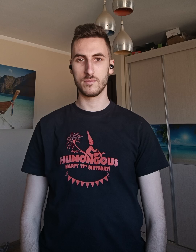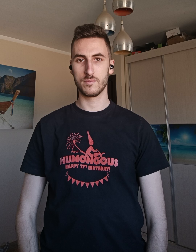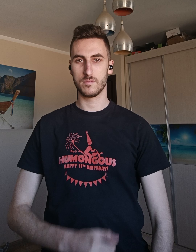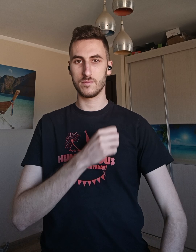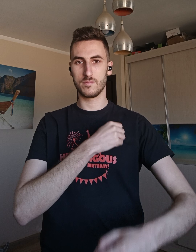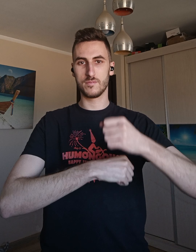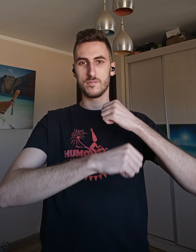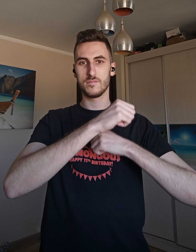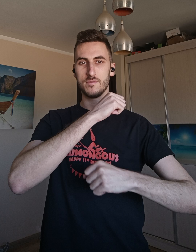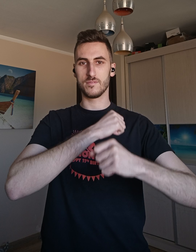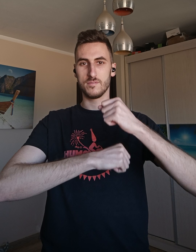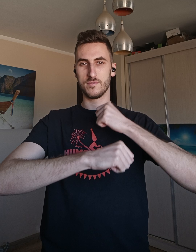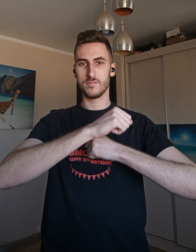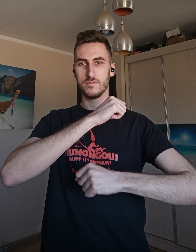כאב